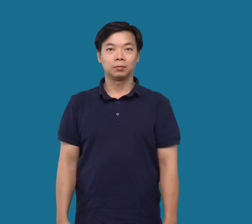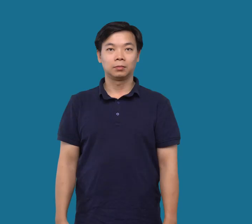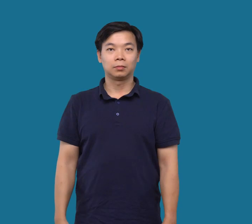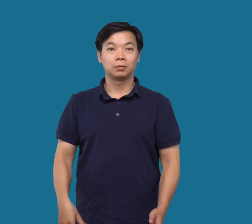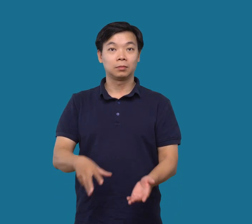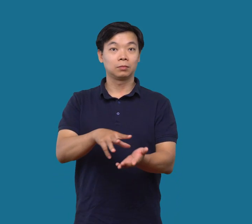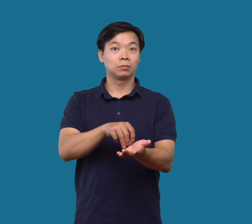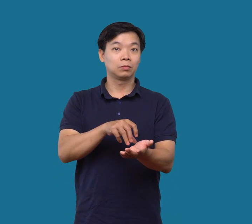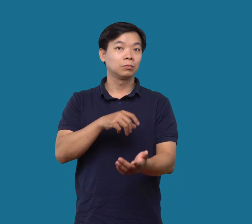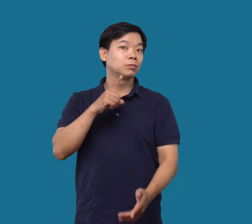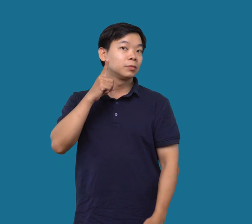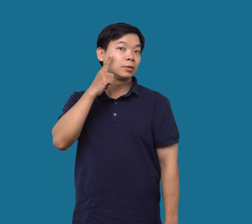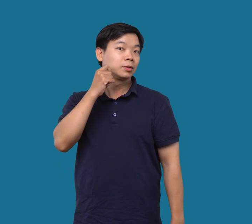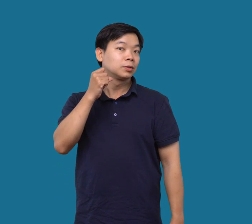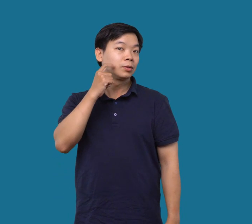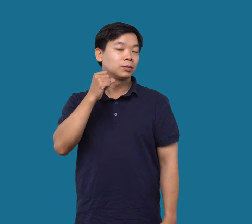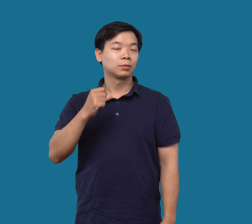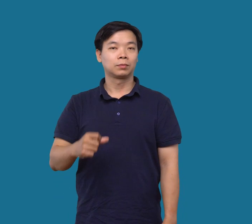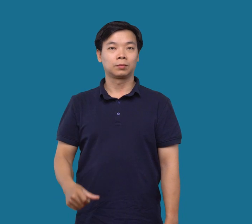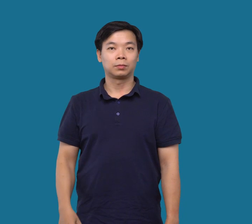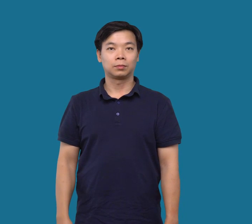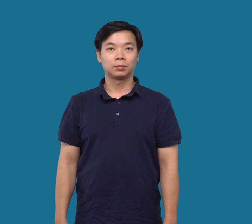môn Lịch sử